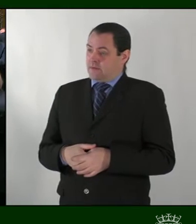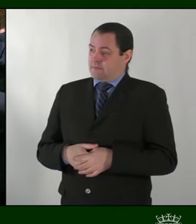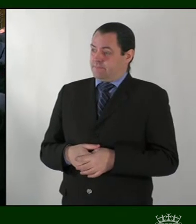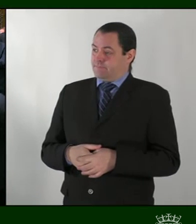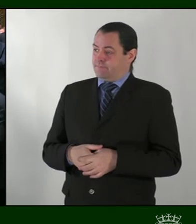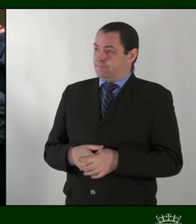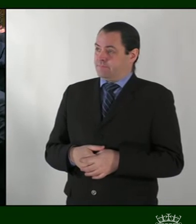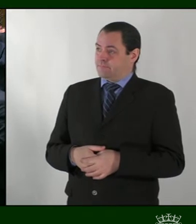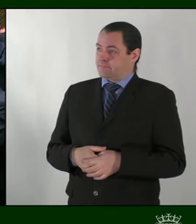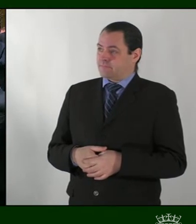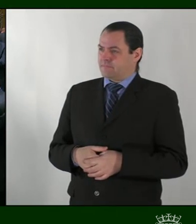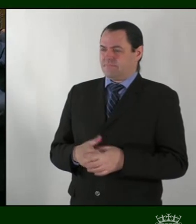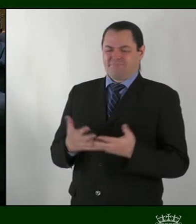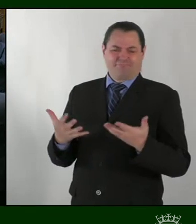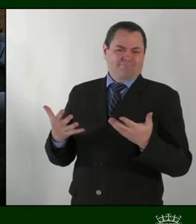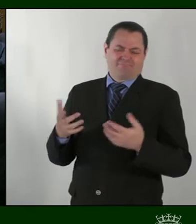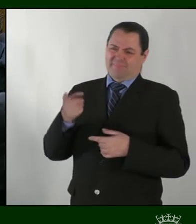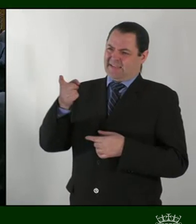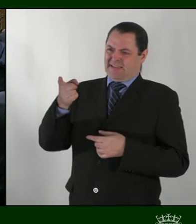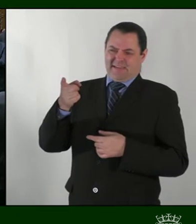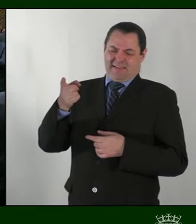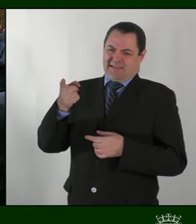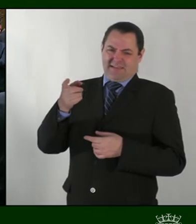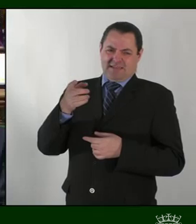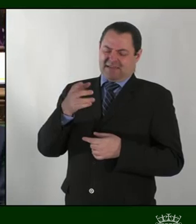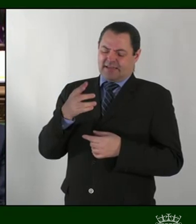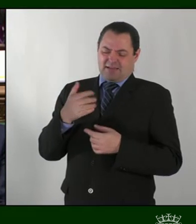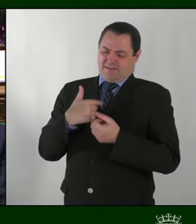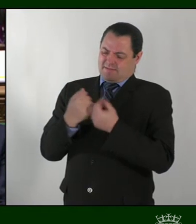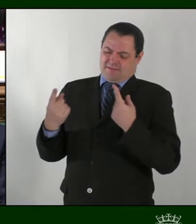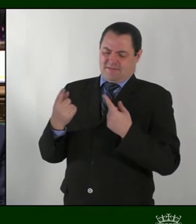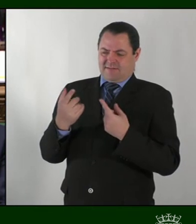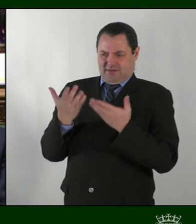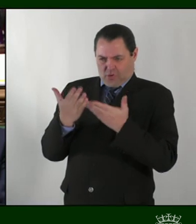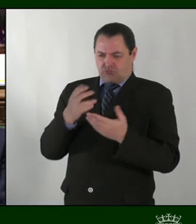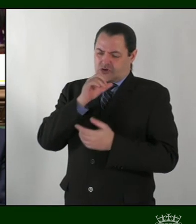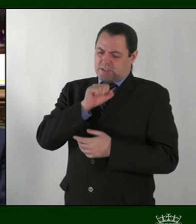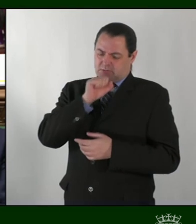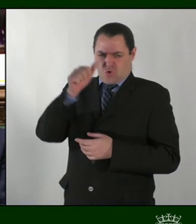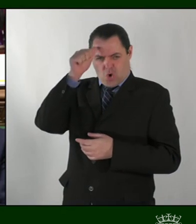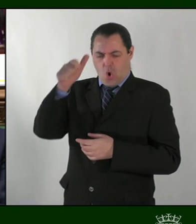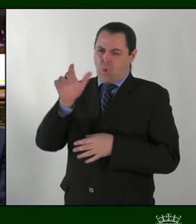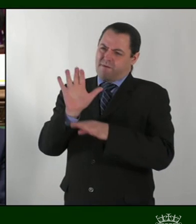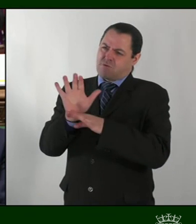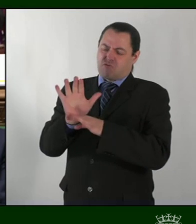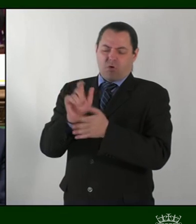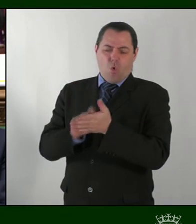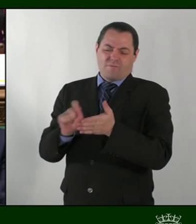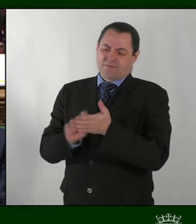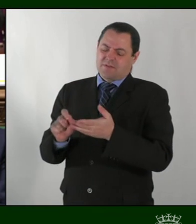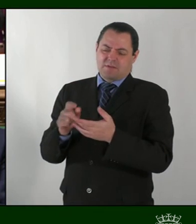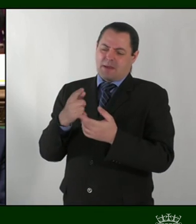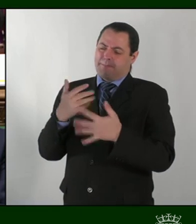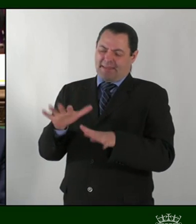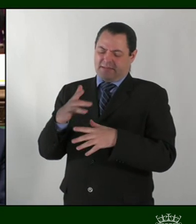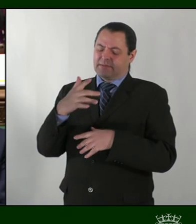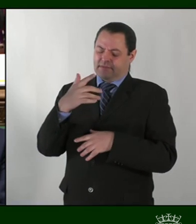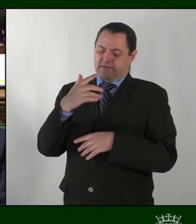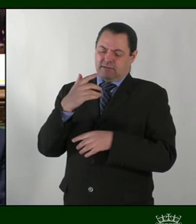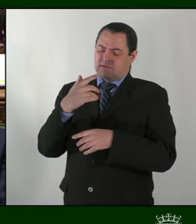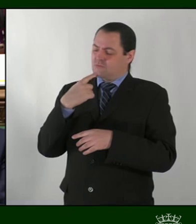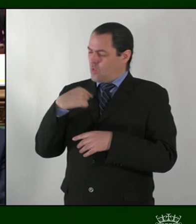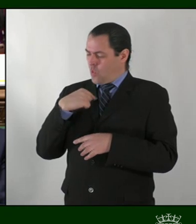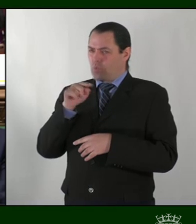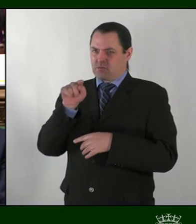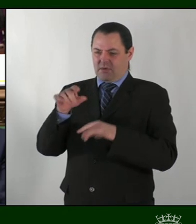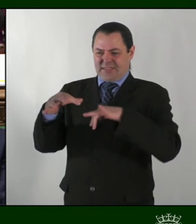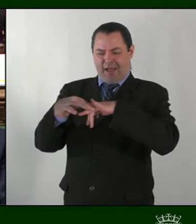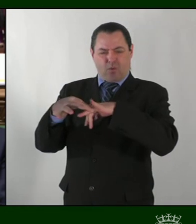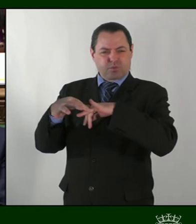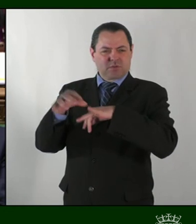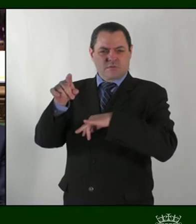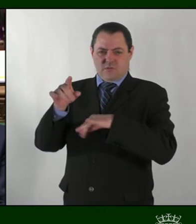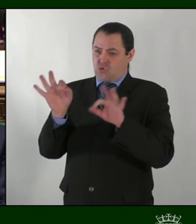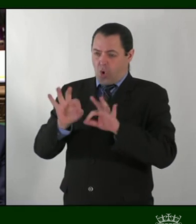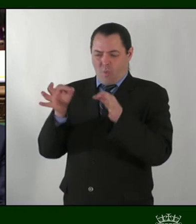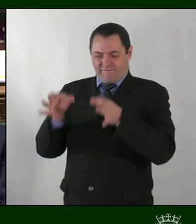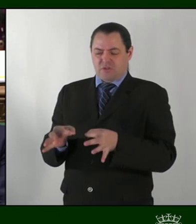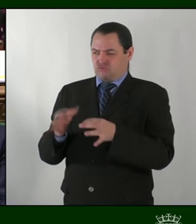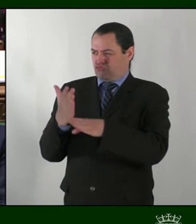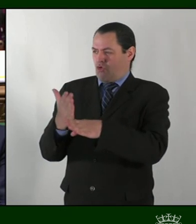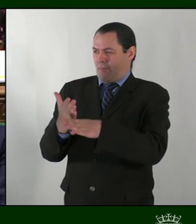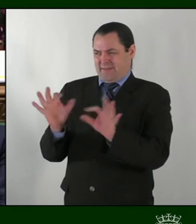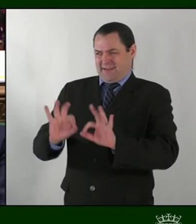The right honourable Gentleman knows very well that the Foreign Office has been told that Anne Sacoolas was notified to the UK Government as a spouse with no official role.